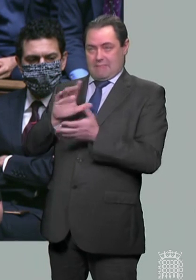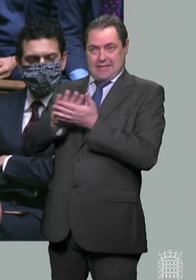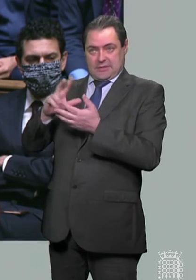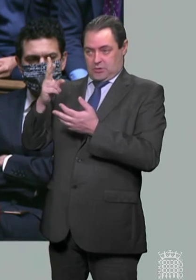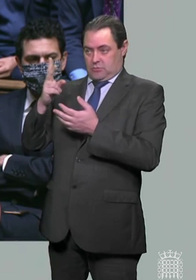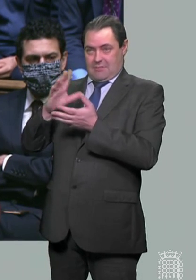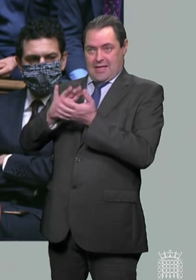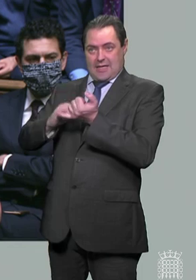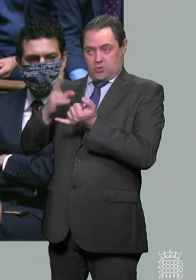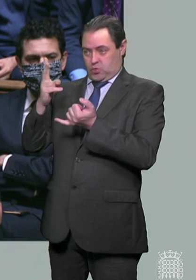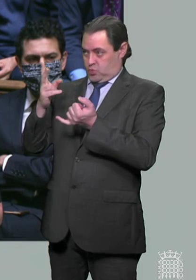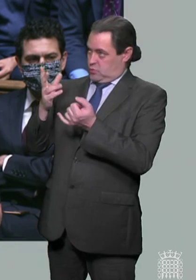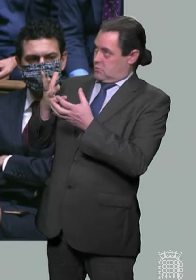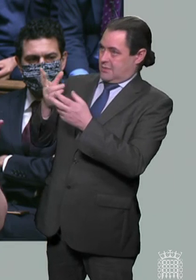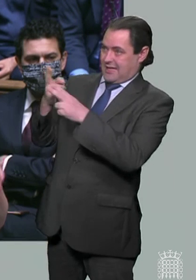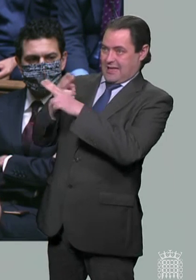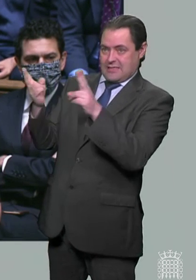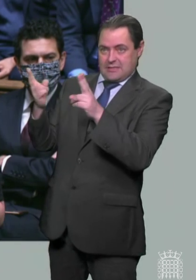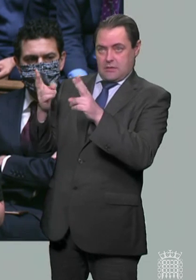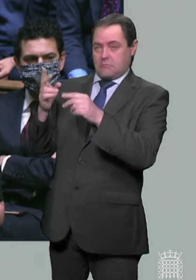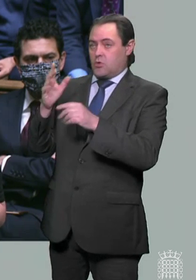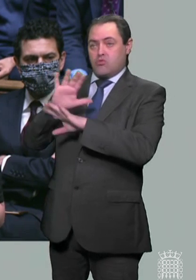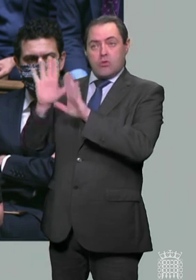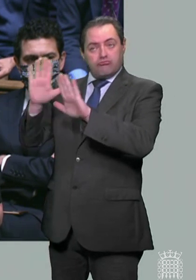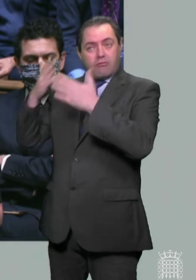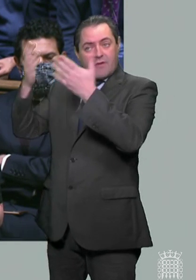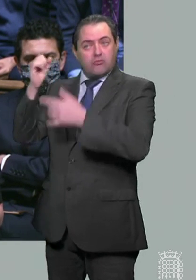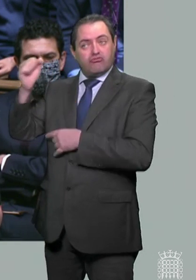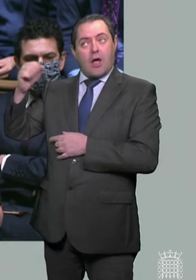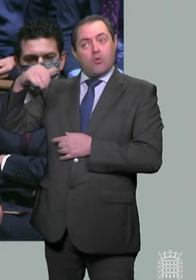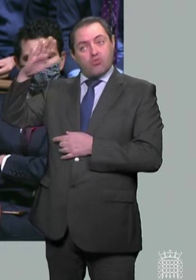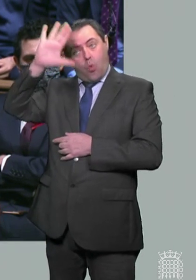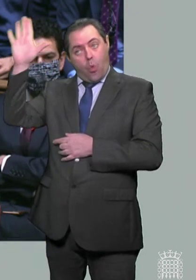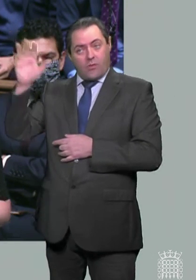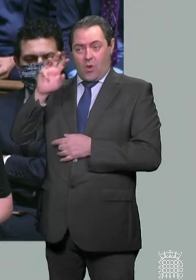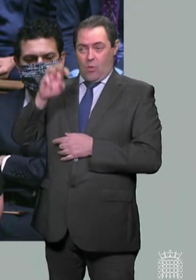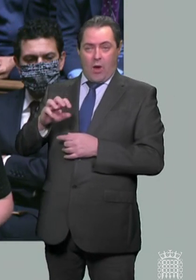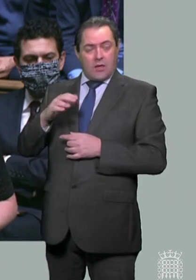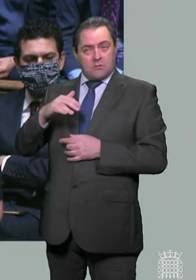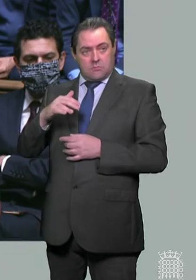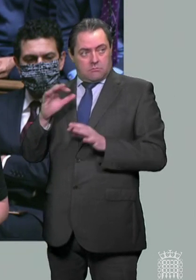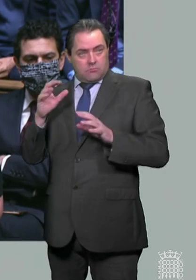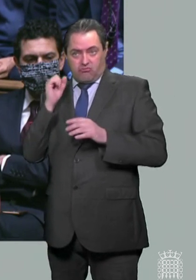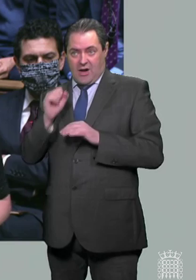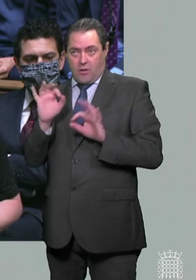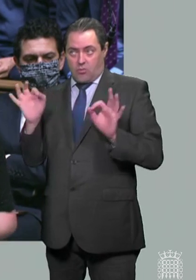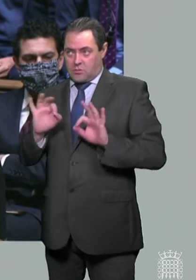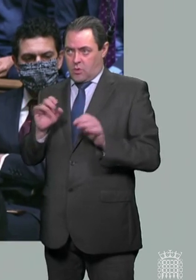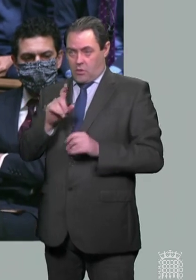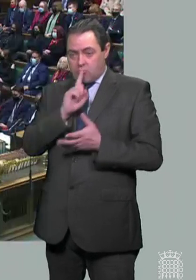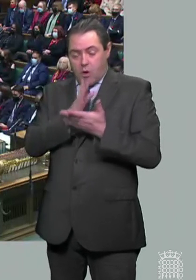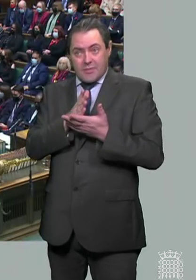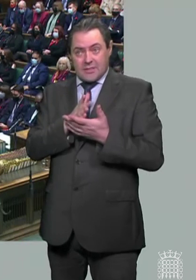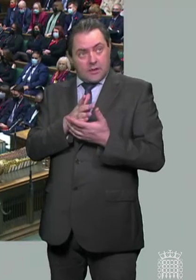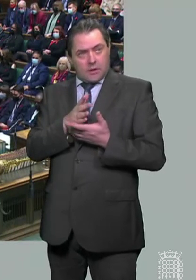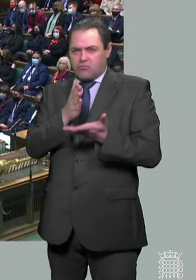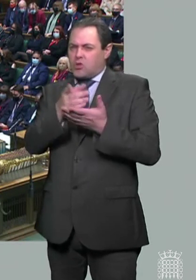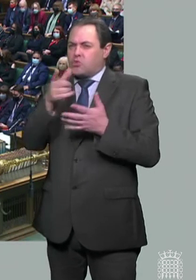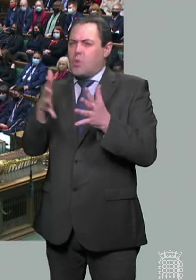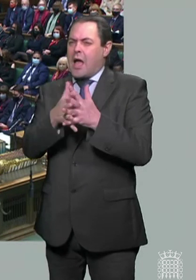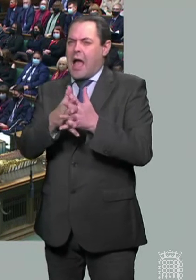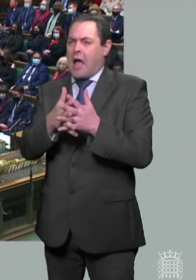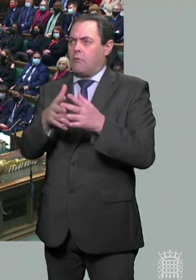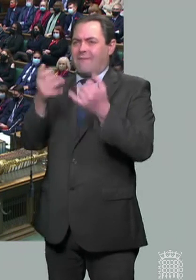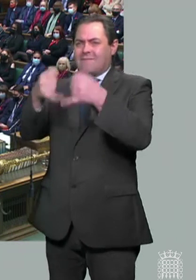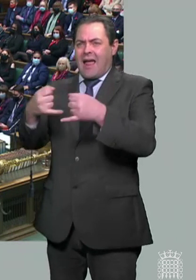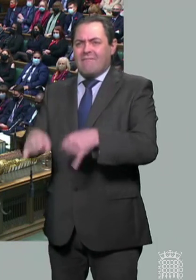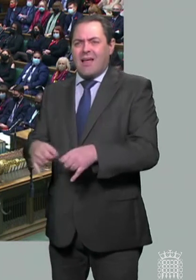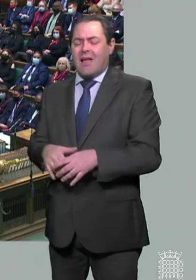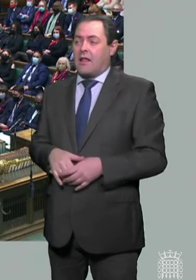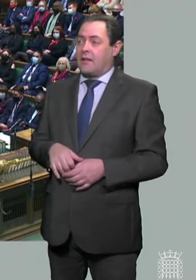Having under-delivered on rail in the north, and having under-delivered on rail in Wales, why should anyone trust this Government to deliver on their promises?